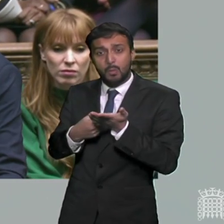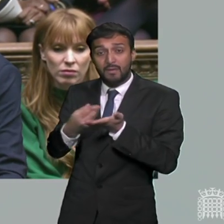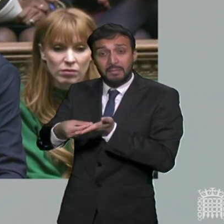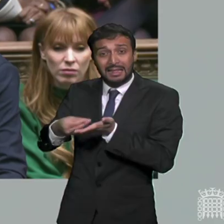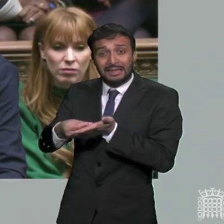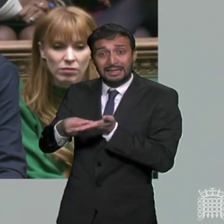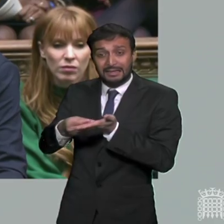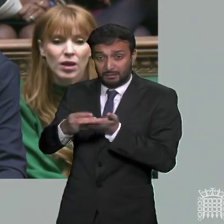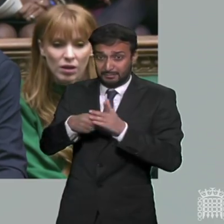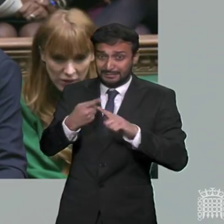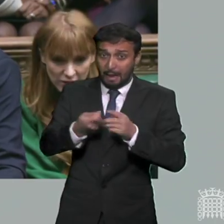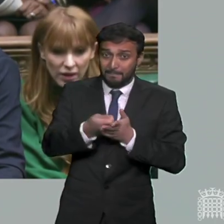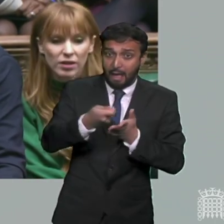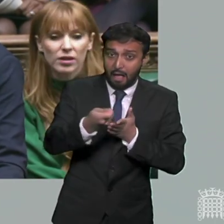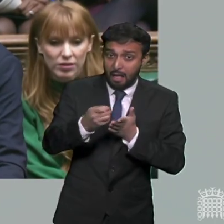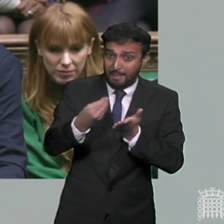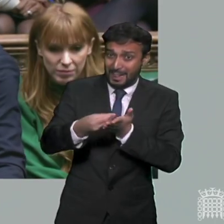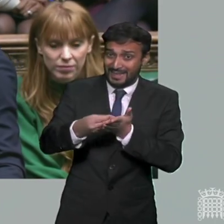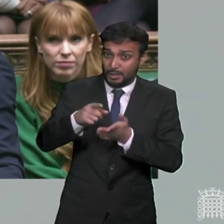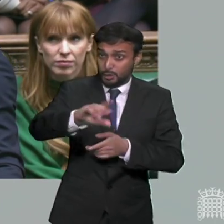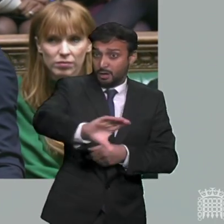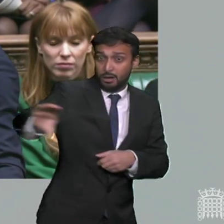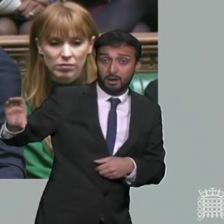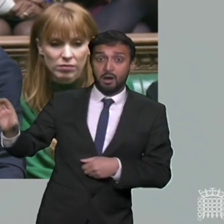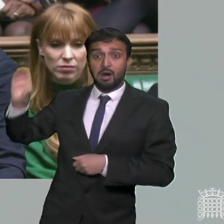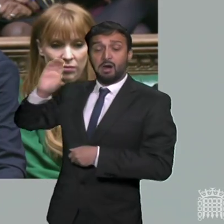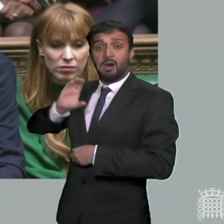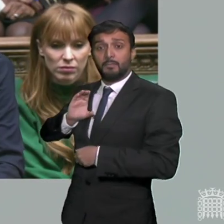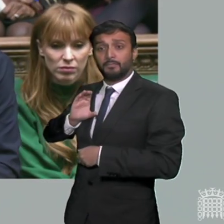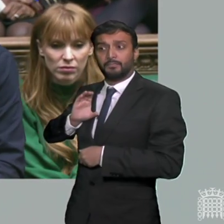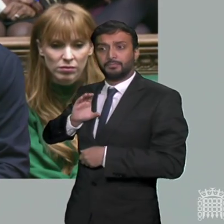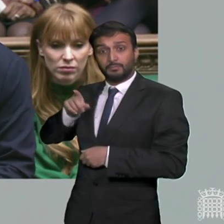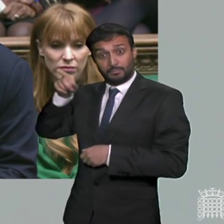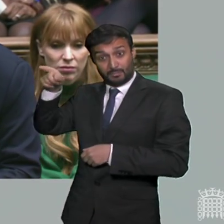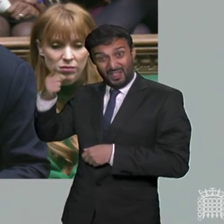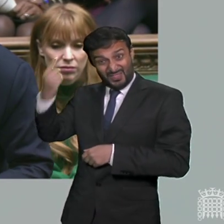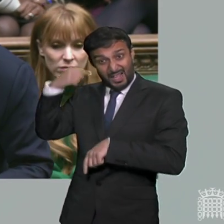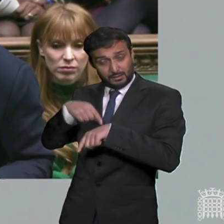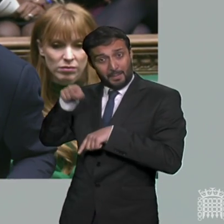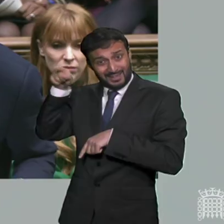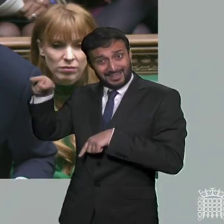He was the Chancellor. He signed the cheques.